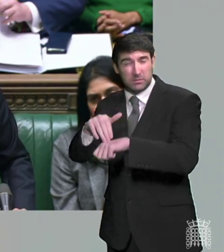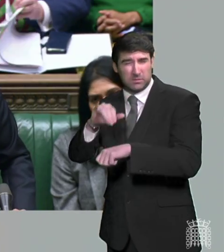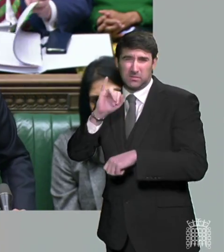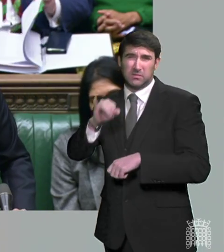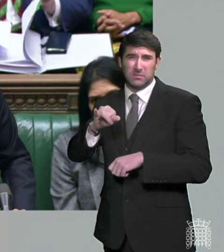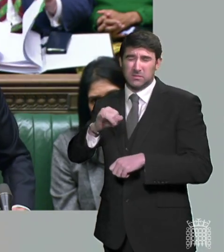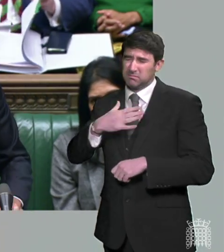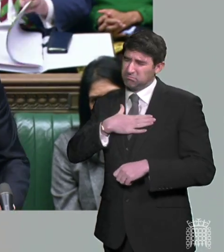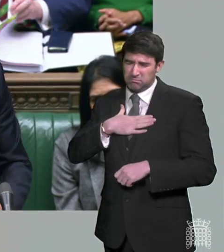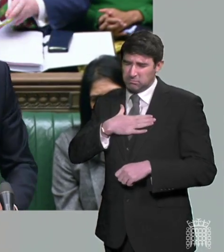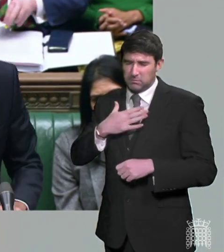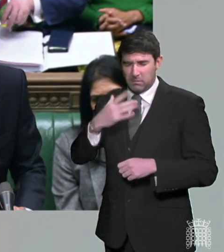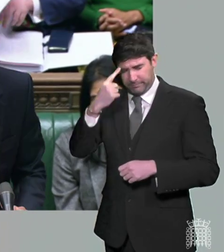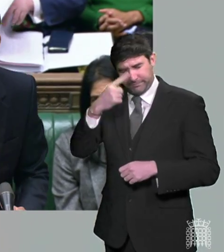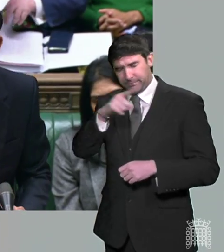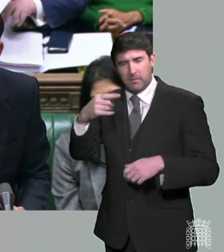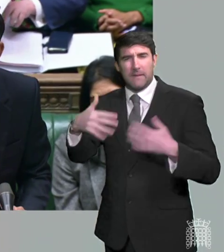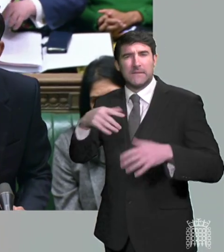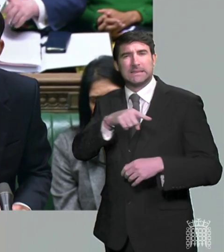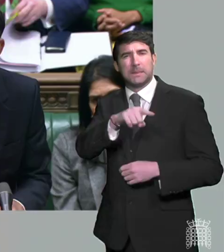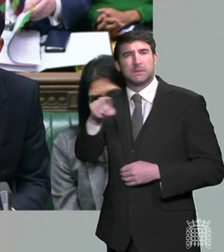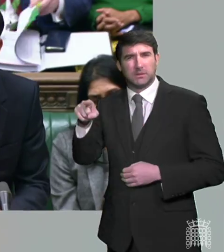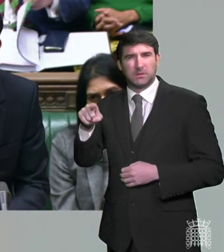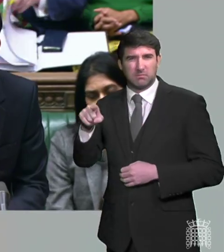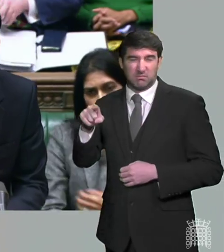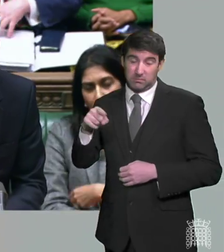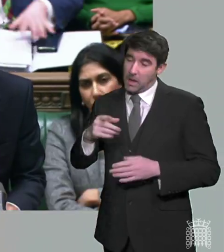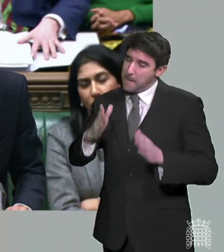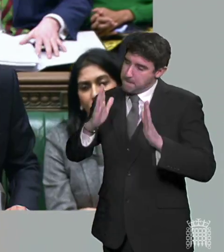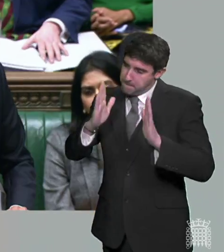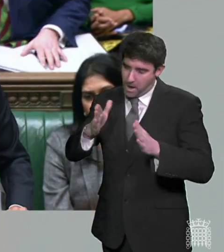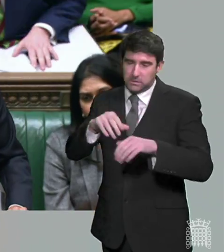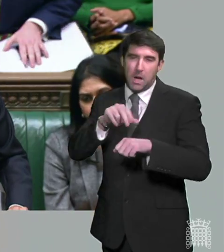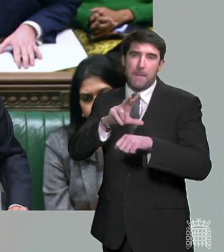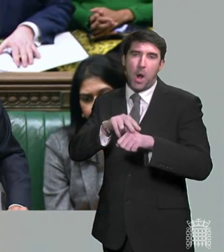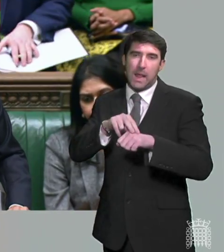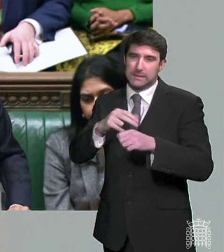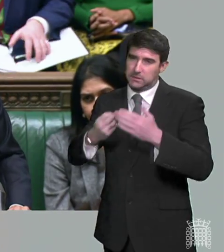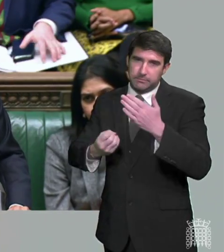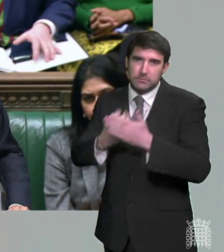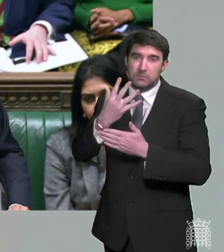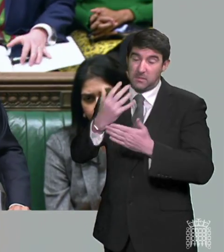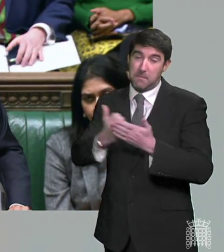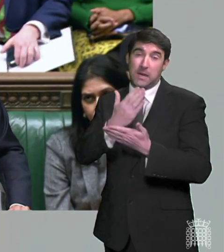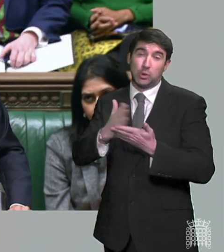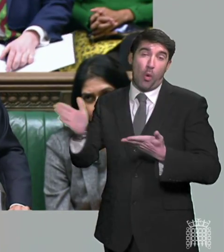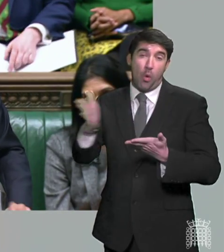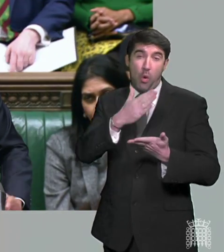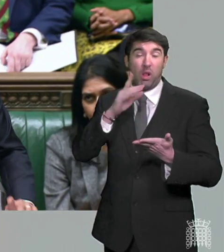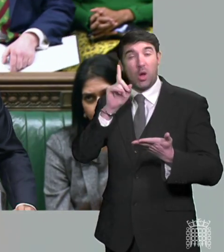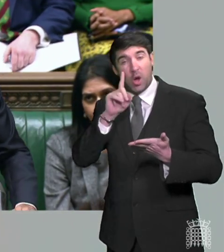The police must address the failings in this case, restore public confidence and ensure the safety of women and girls.